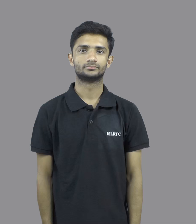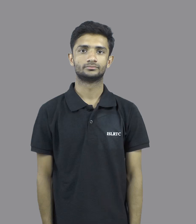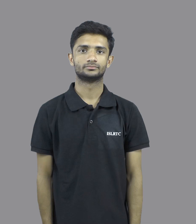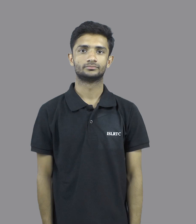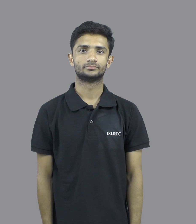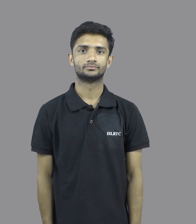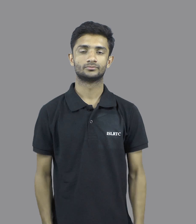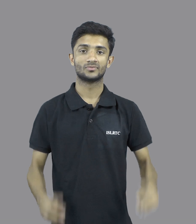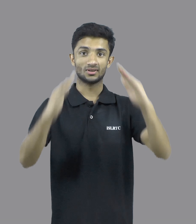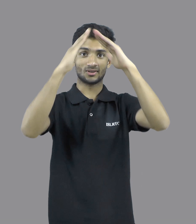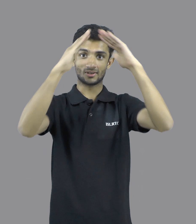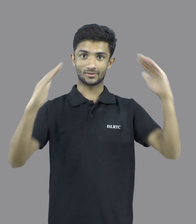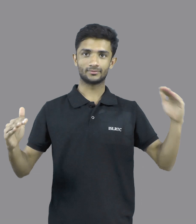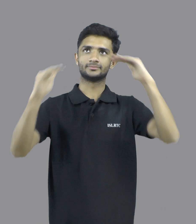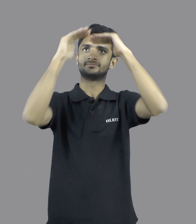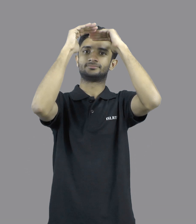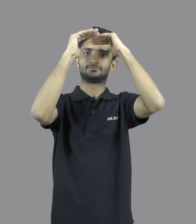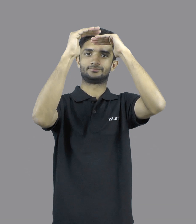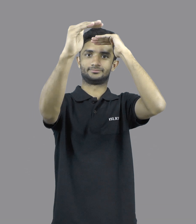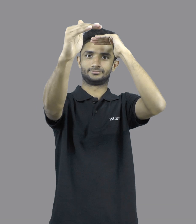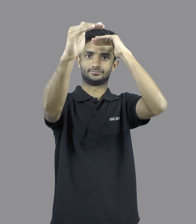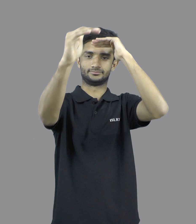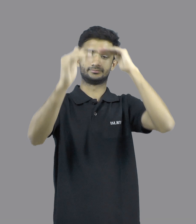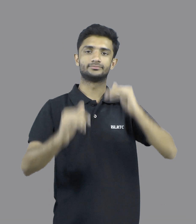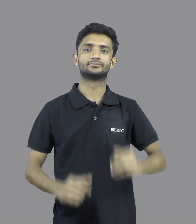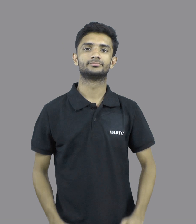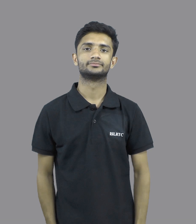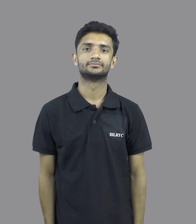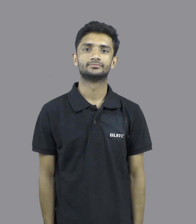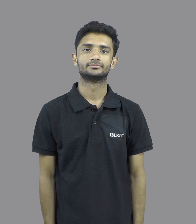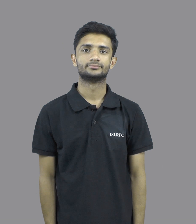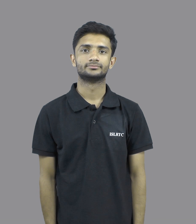Roof